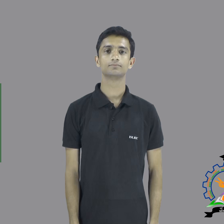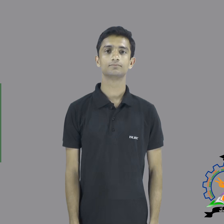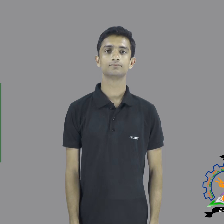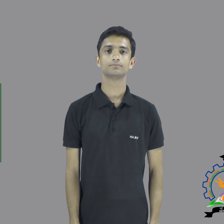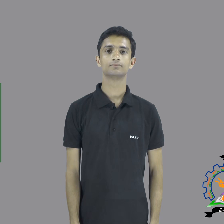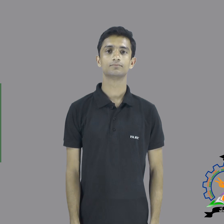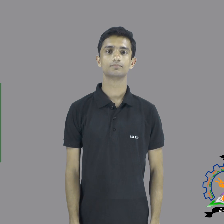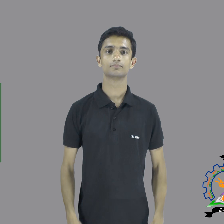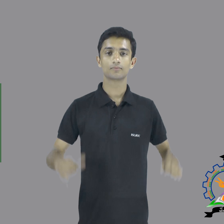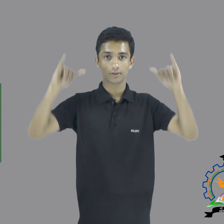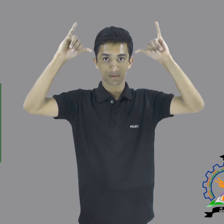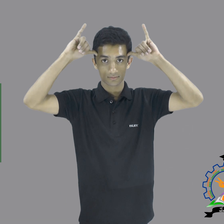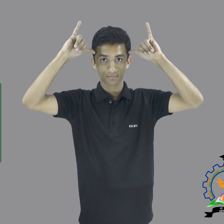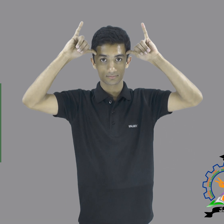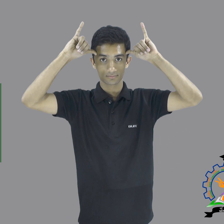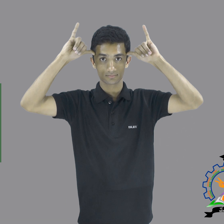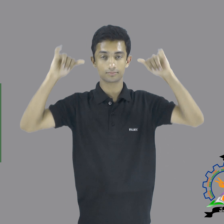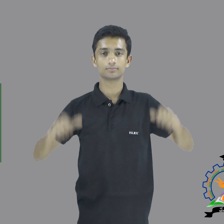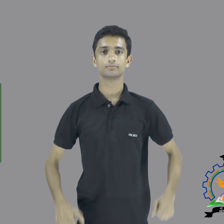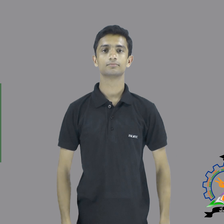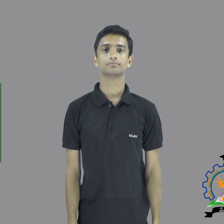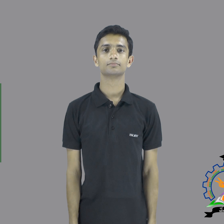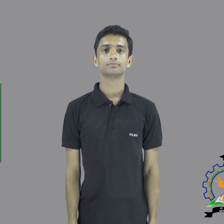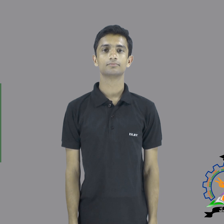Cow